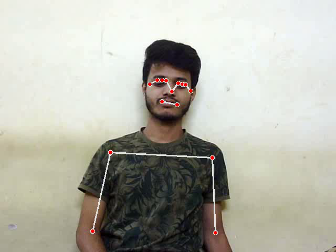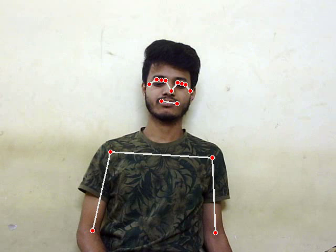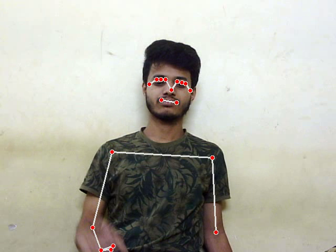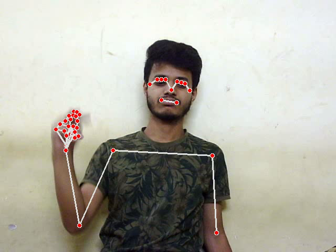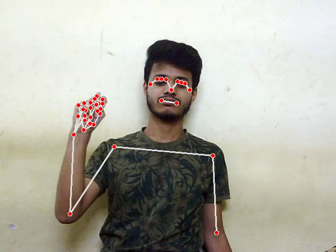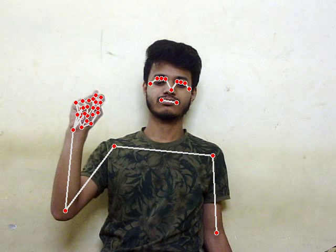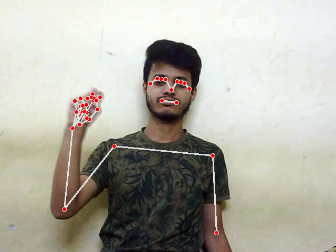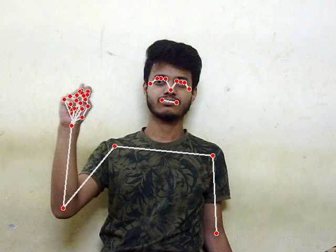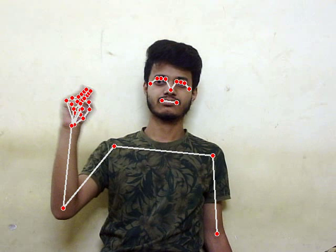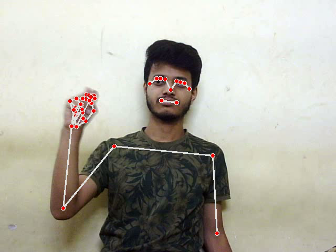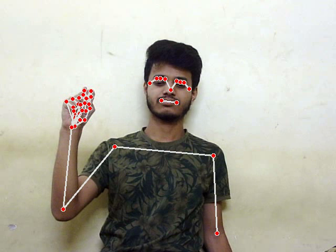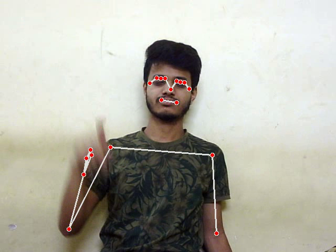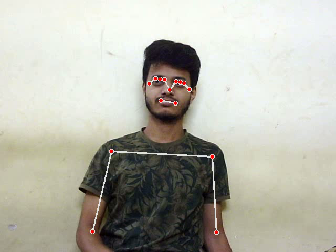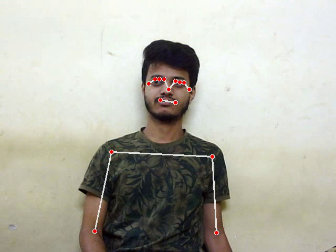bathroom